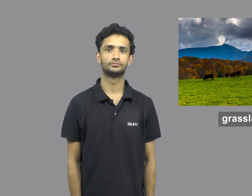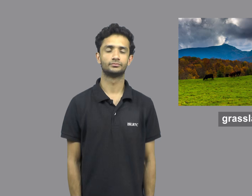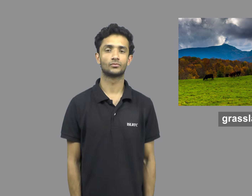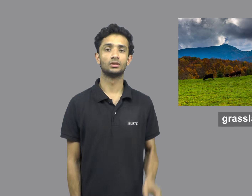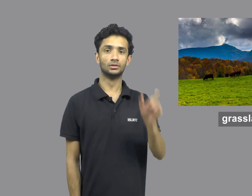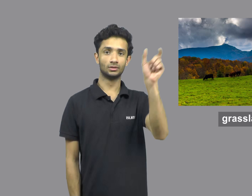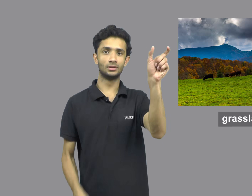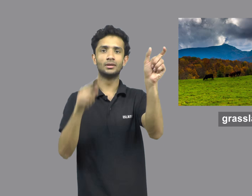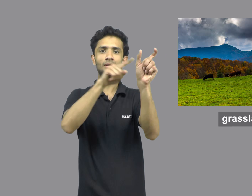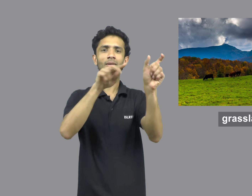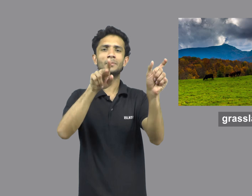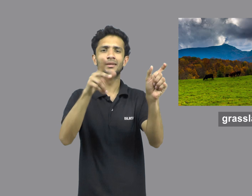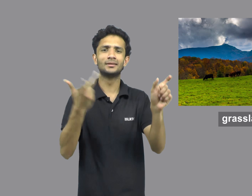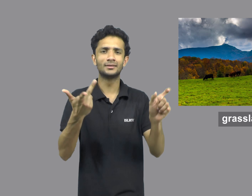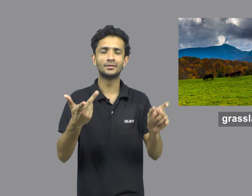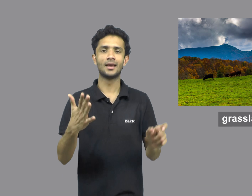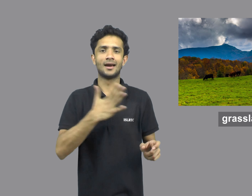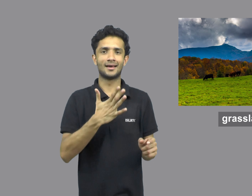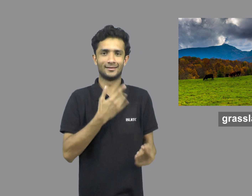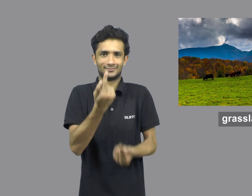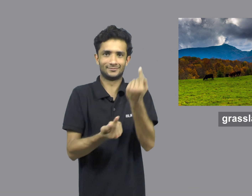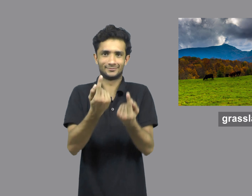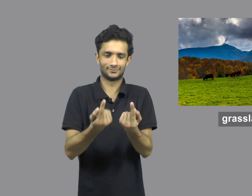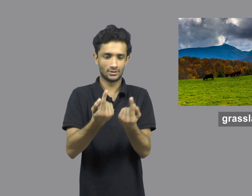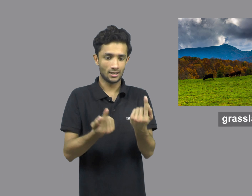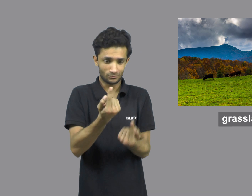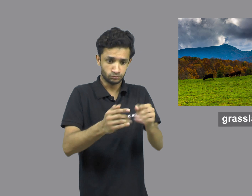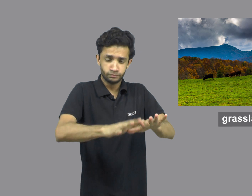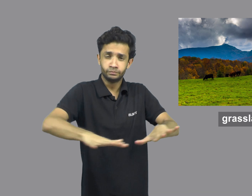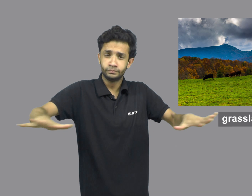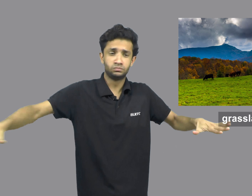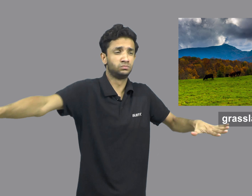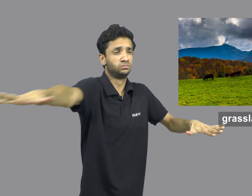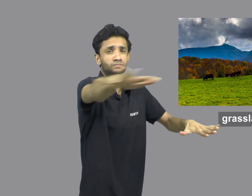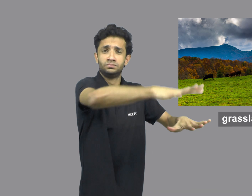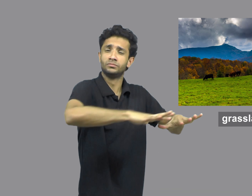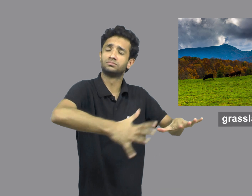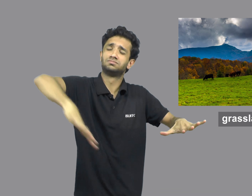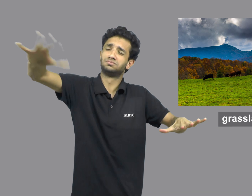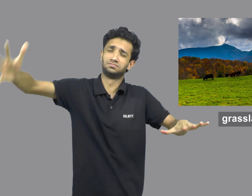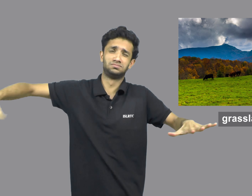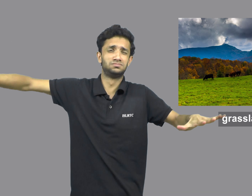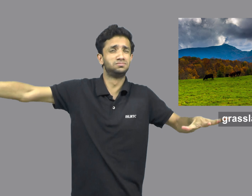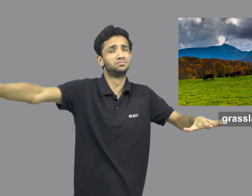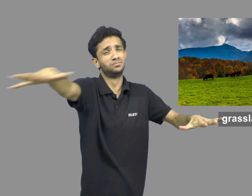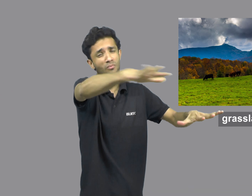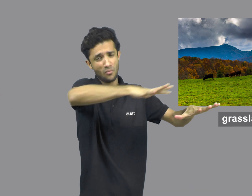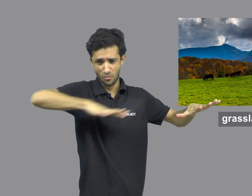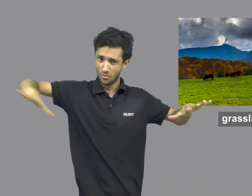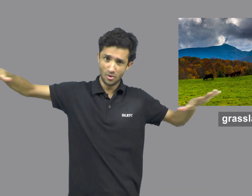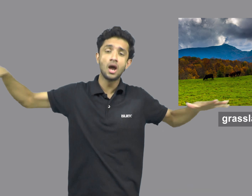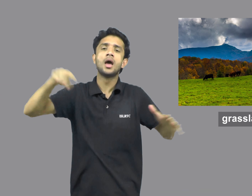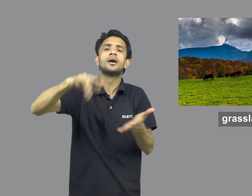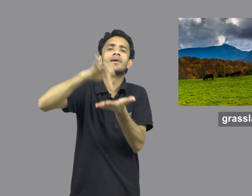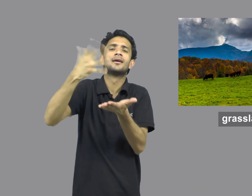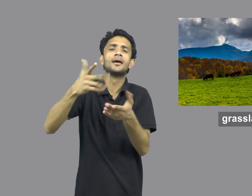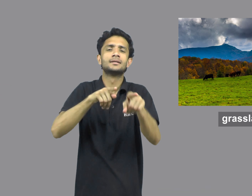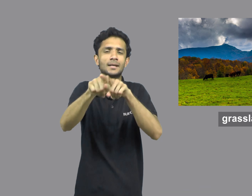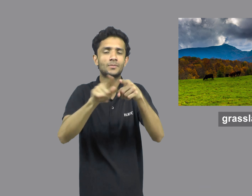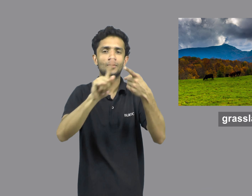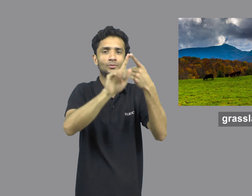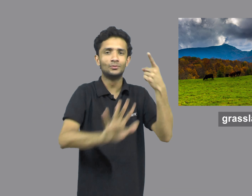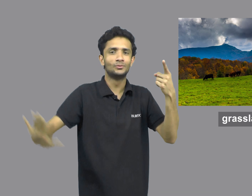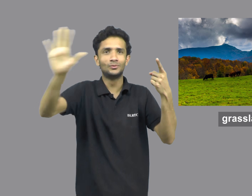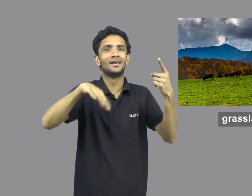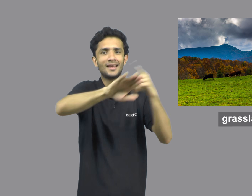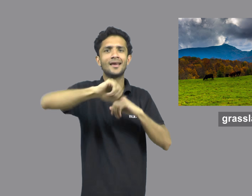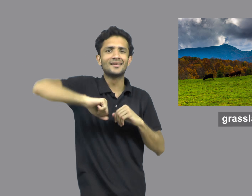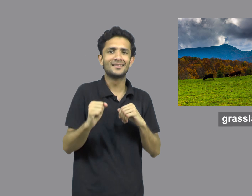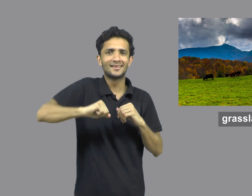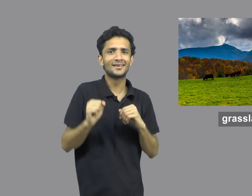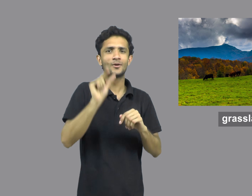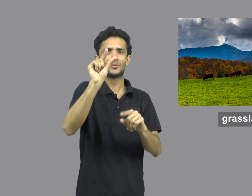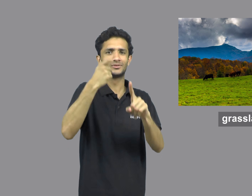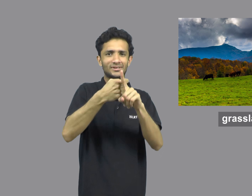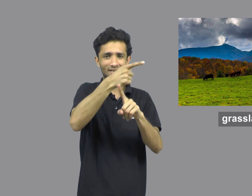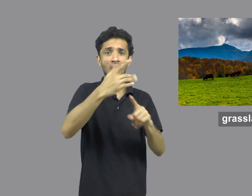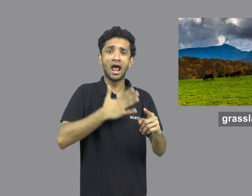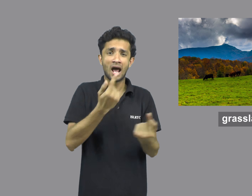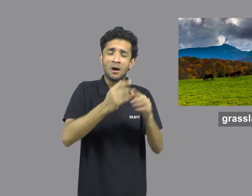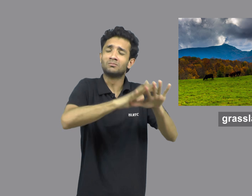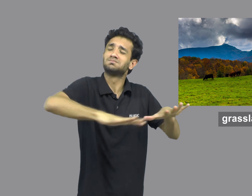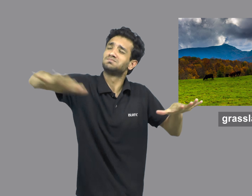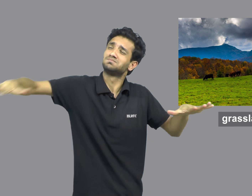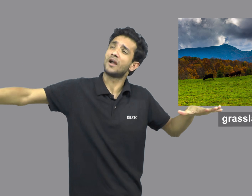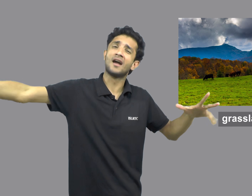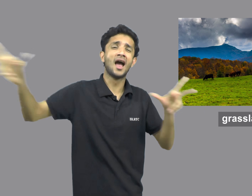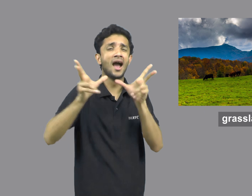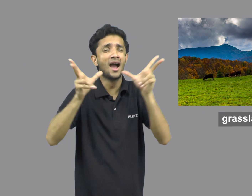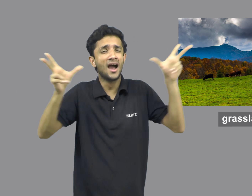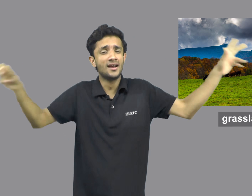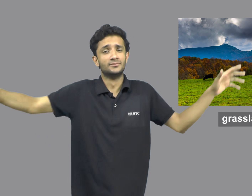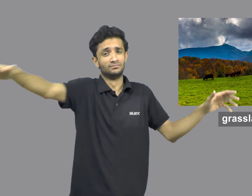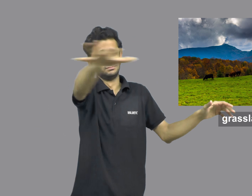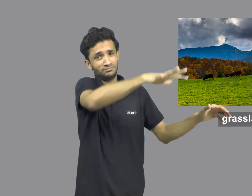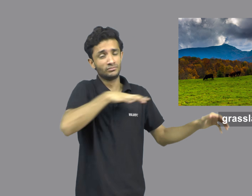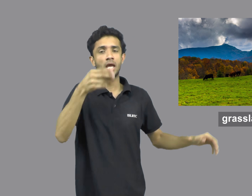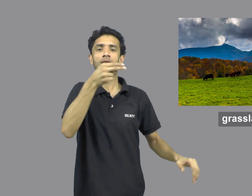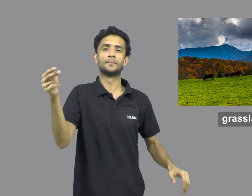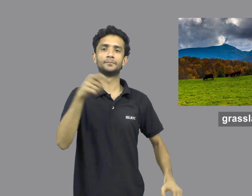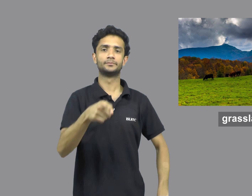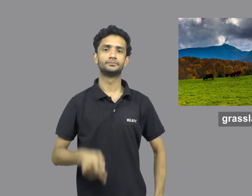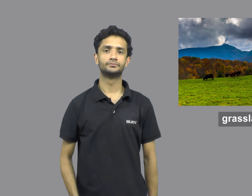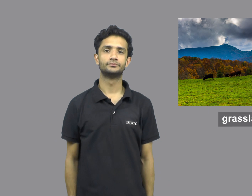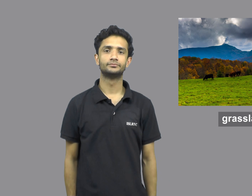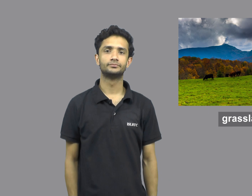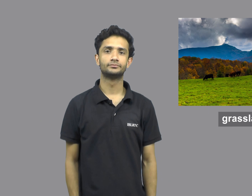Grasslands